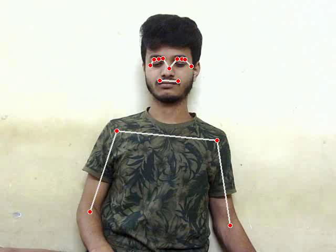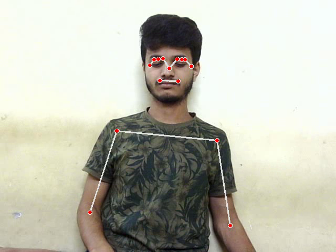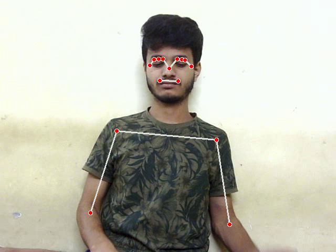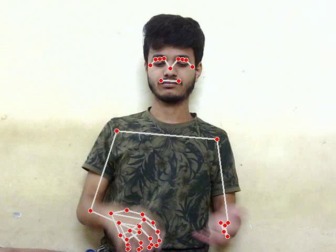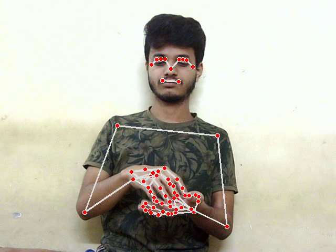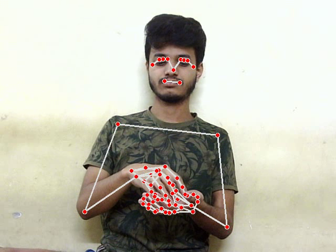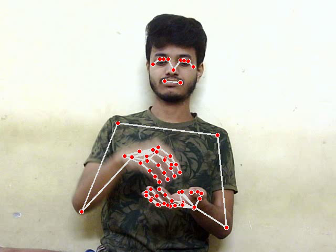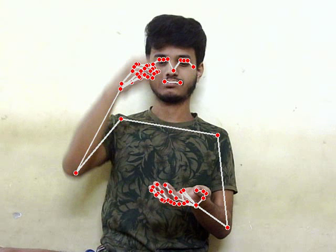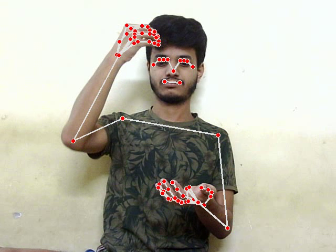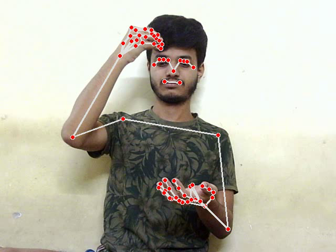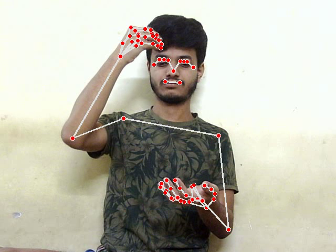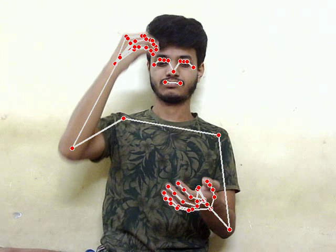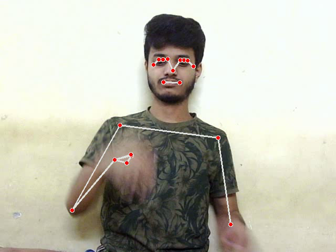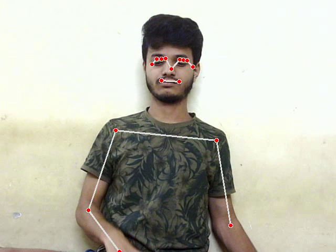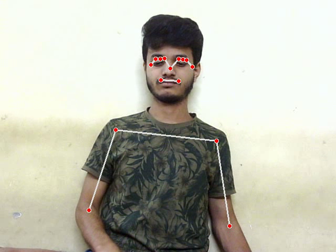learn